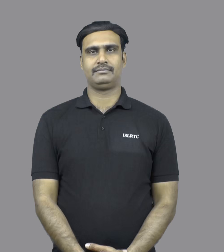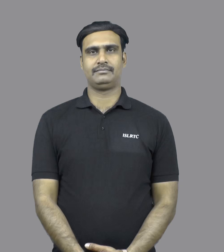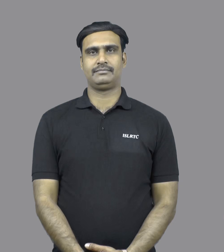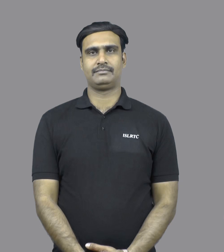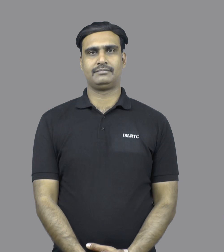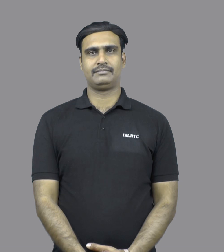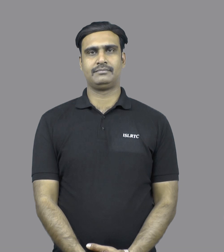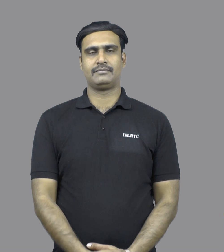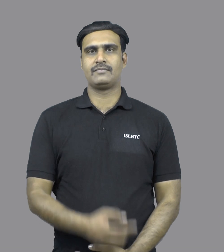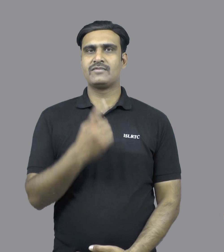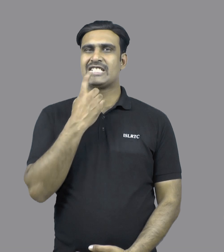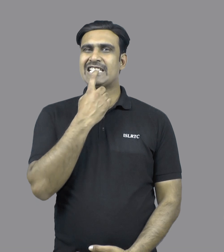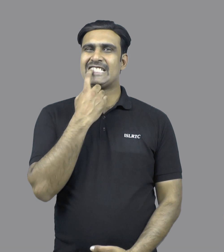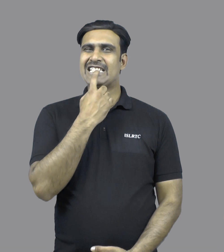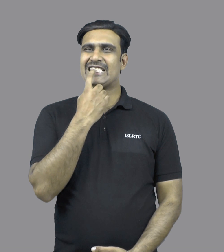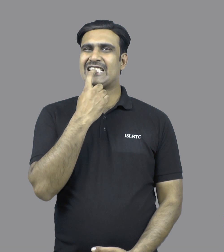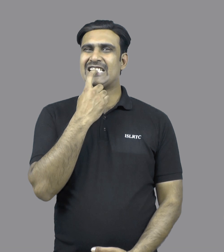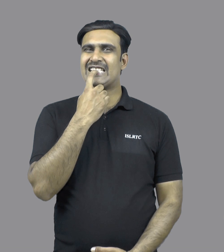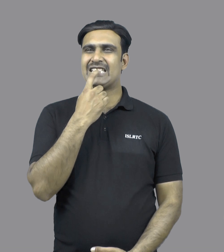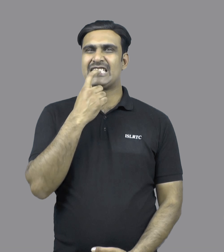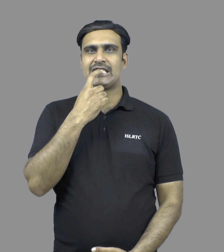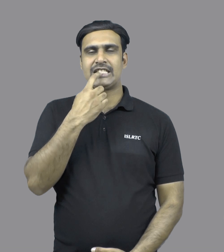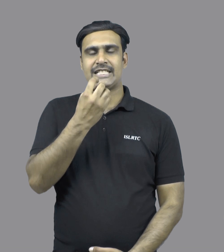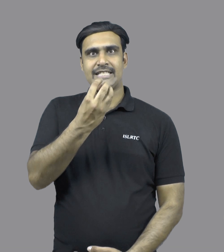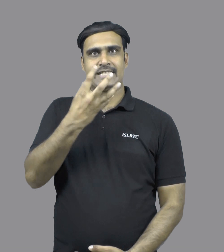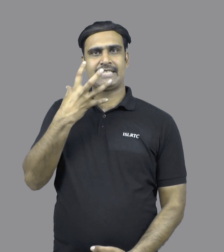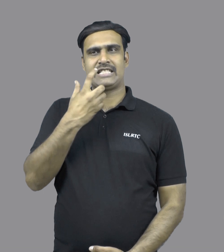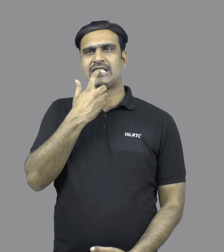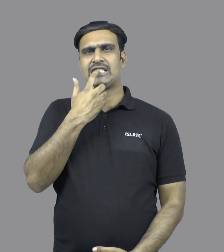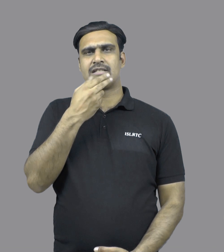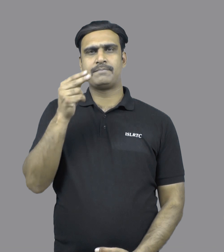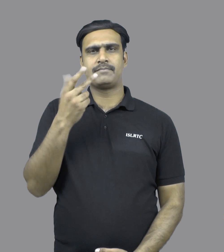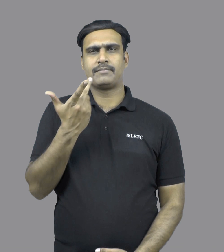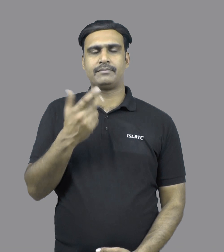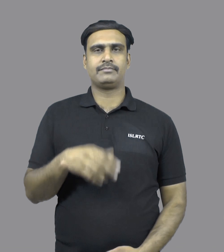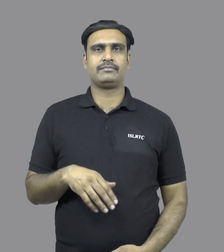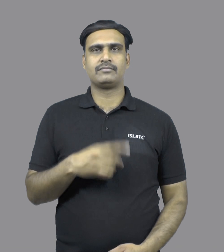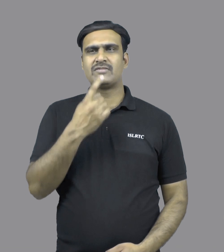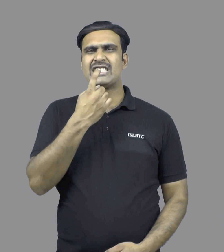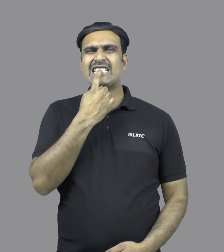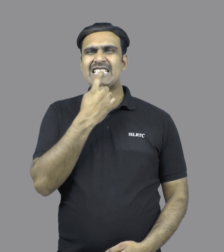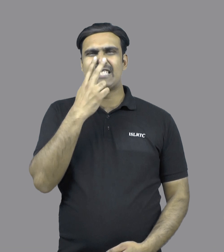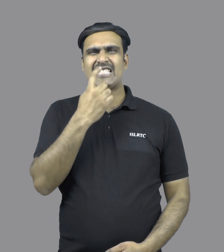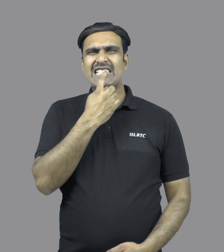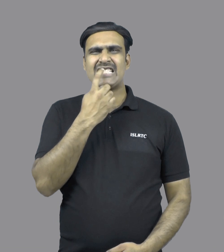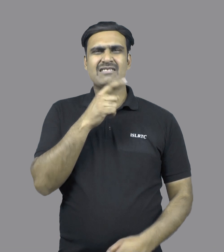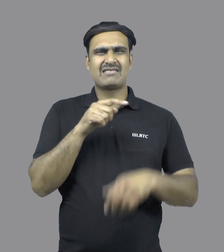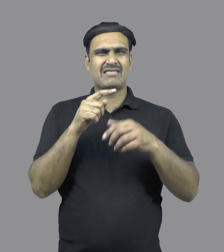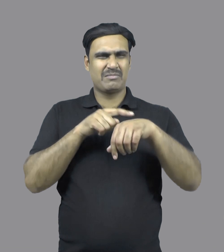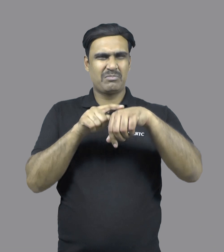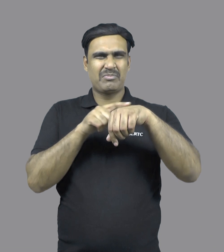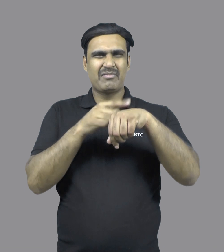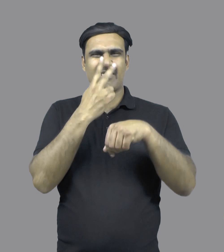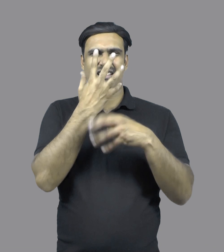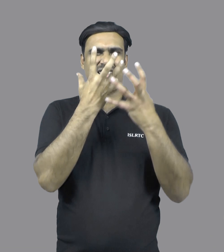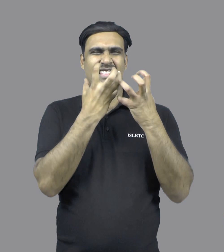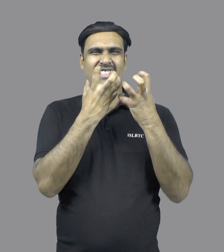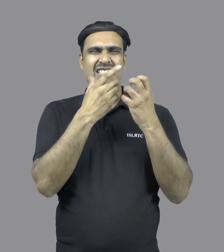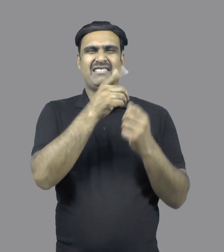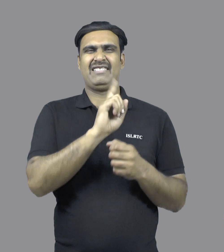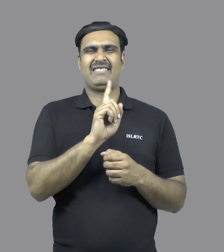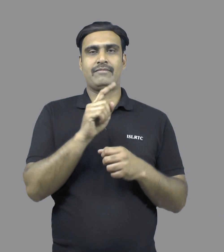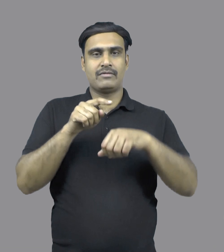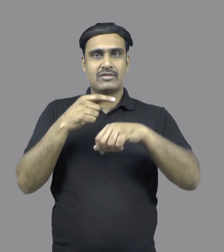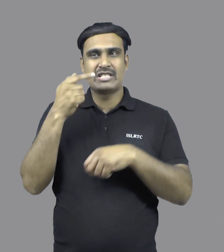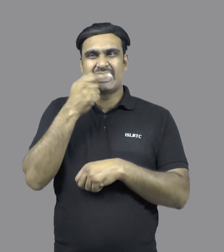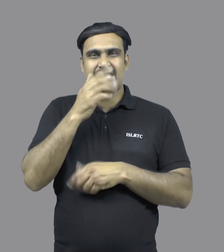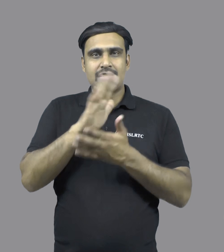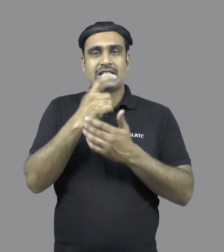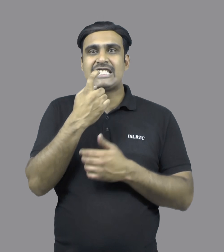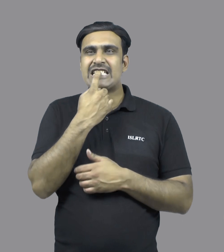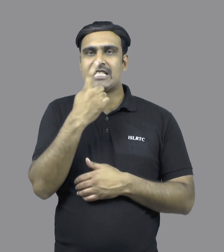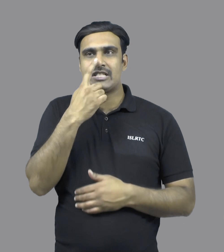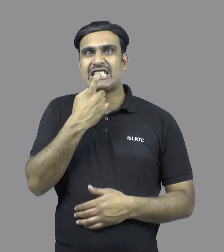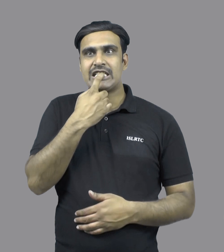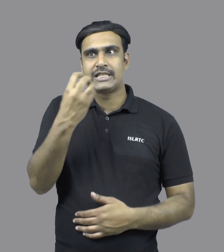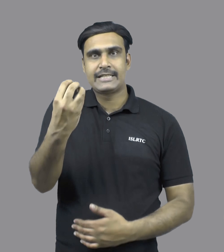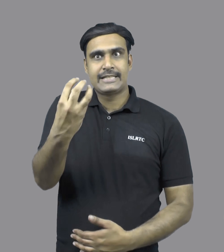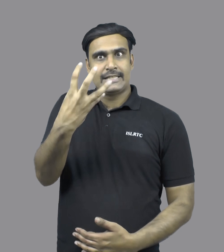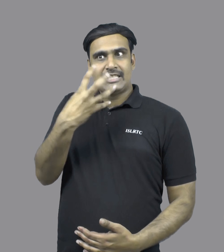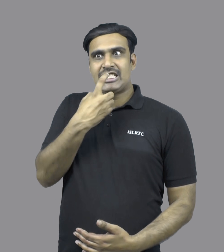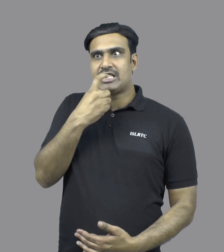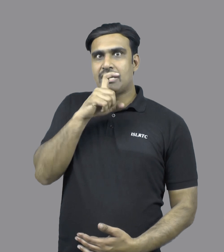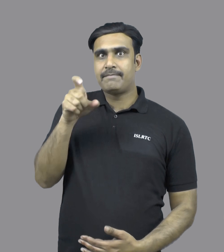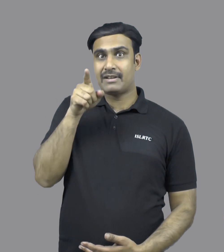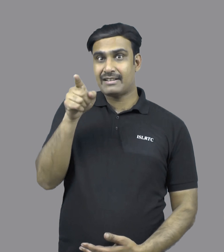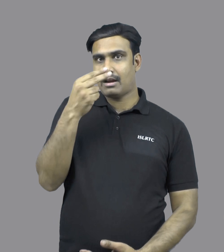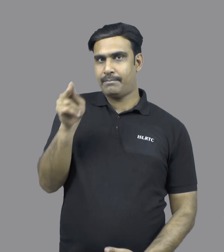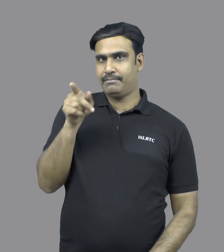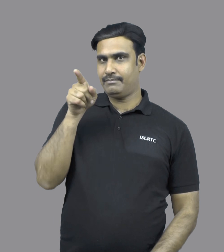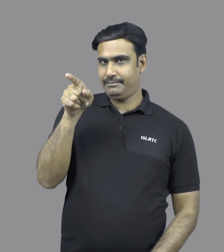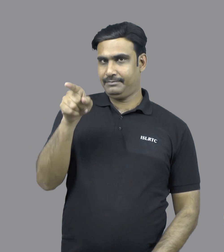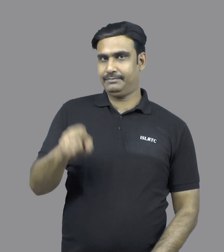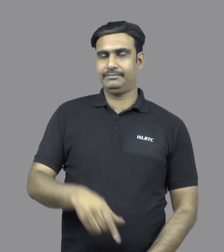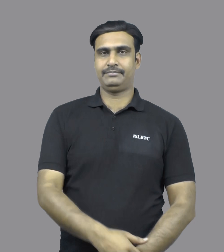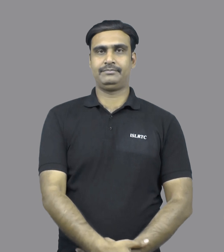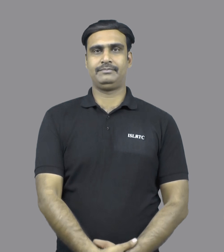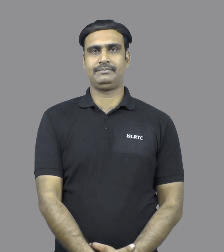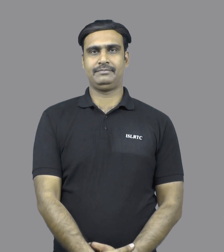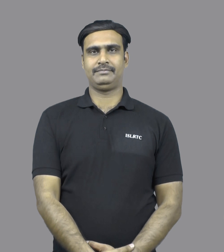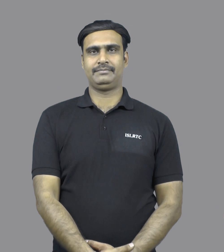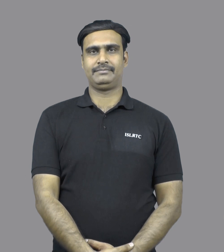Enamel